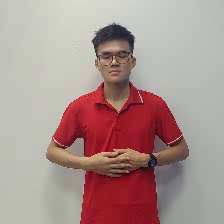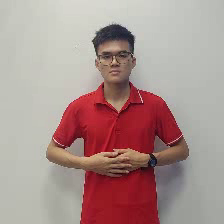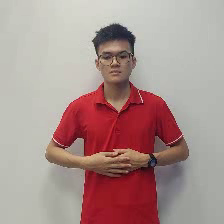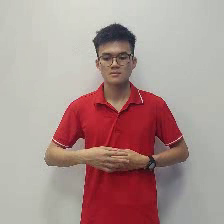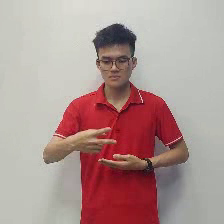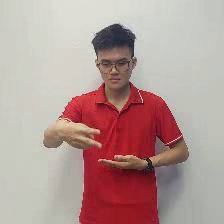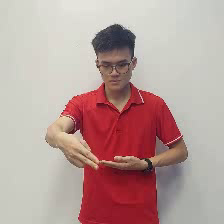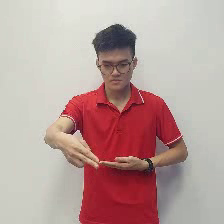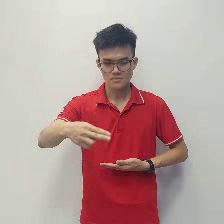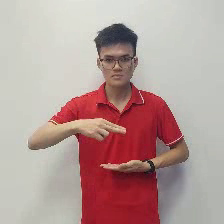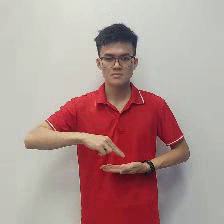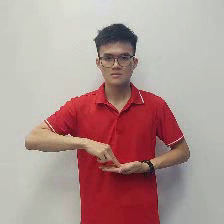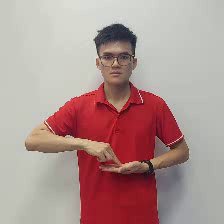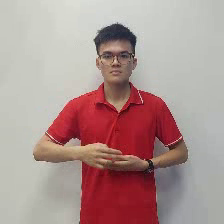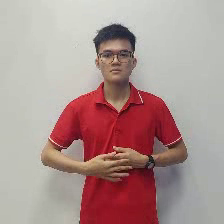Thức ăn